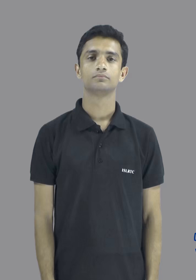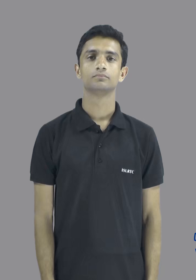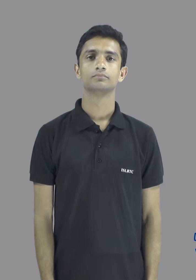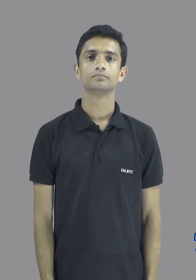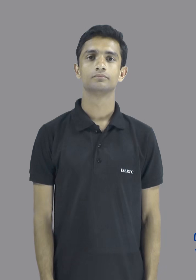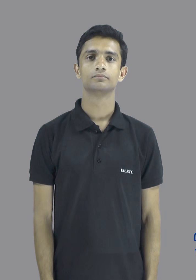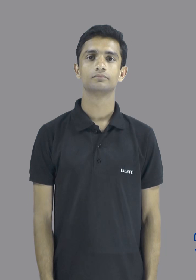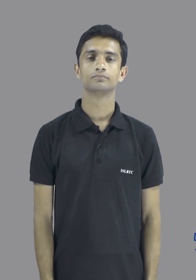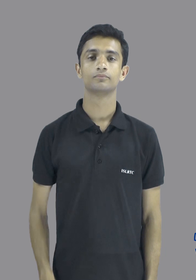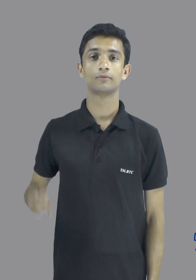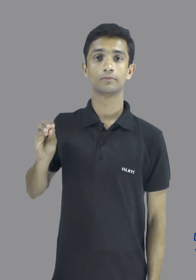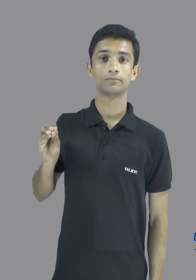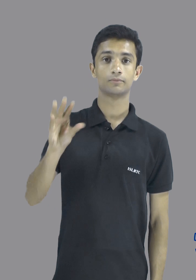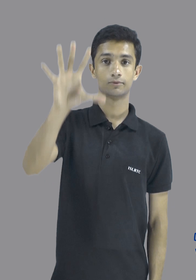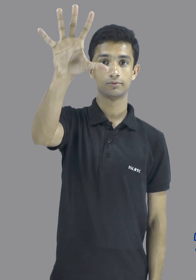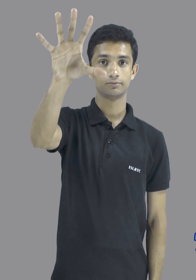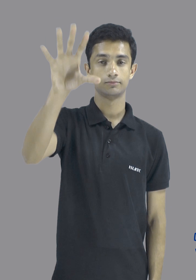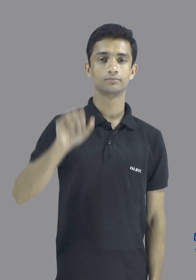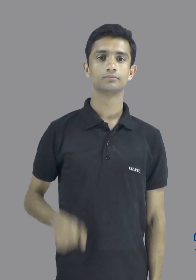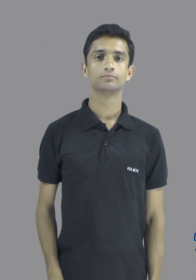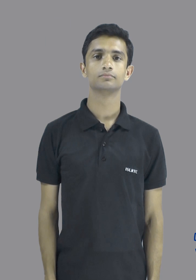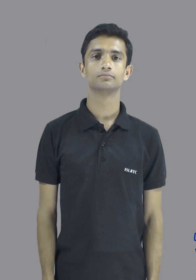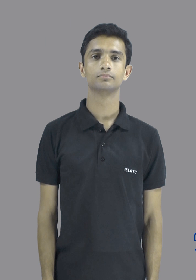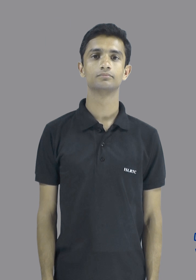Projector